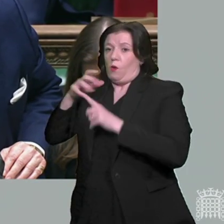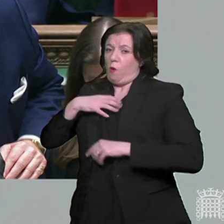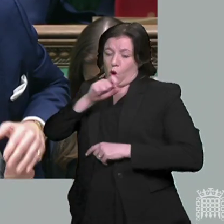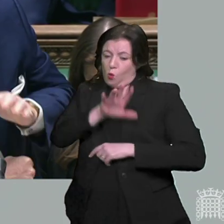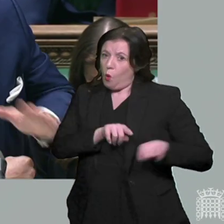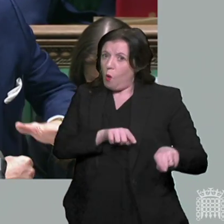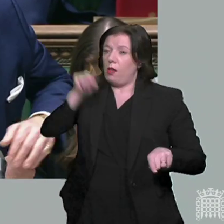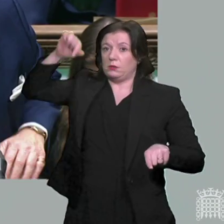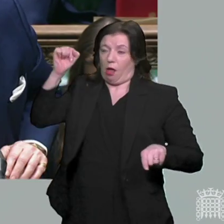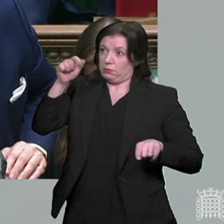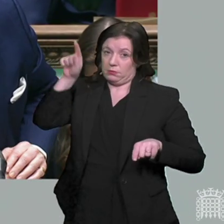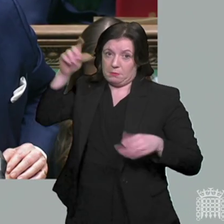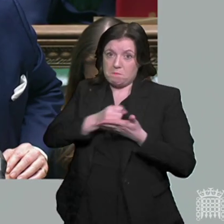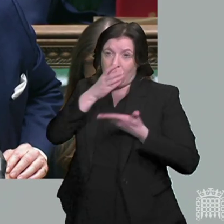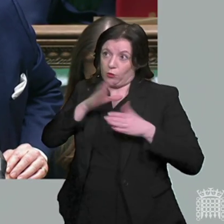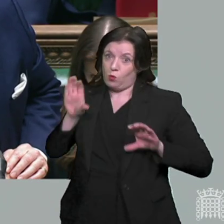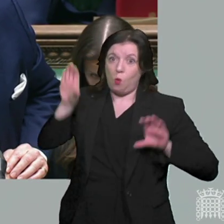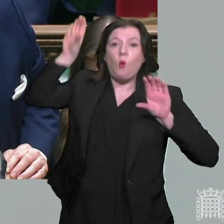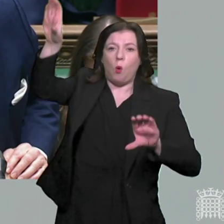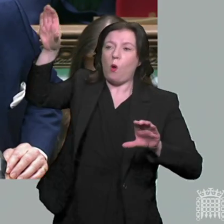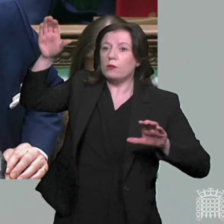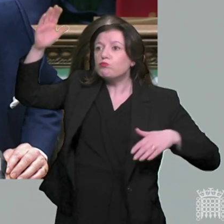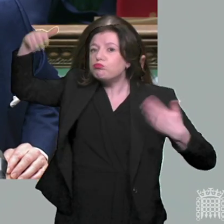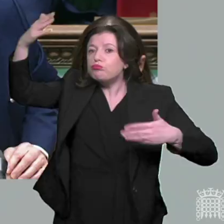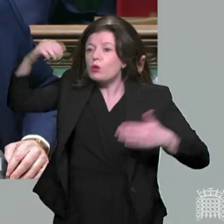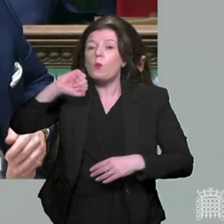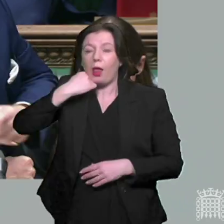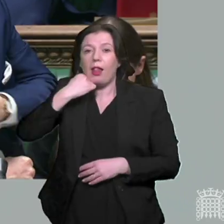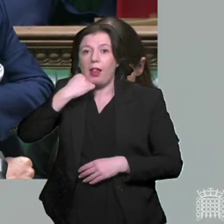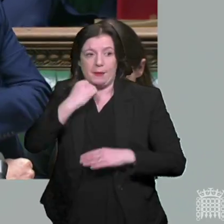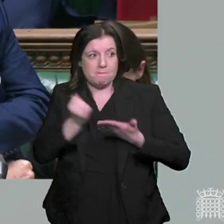We are providing funding to support those two spaceports.